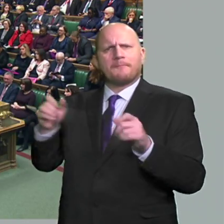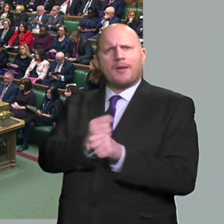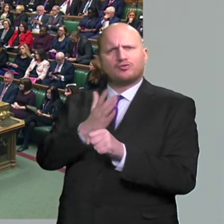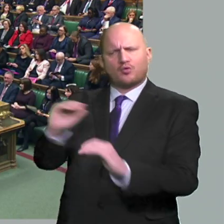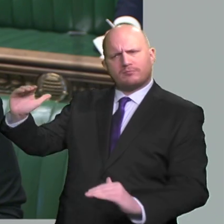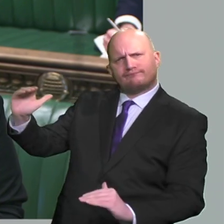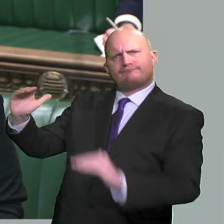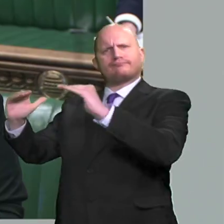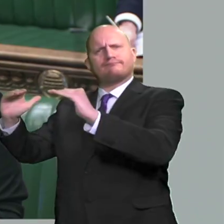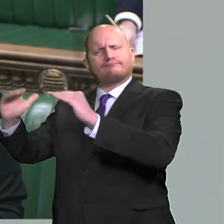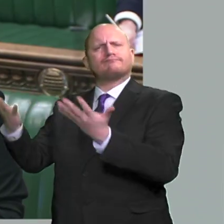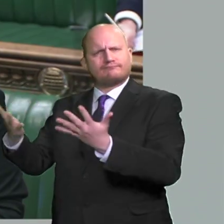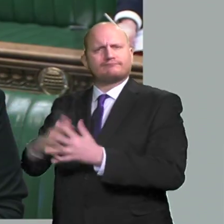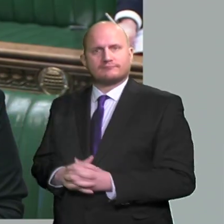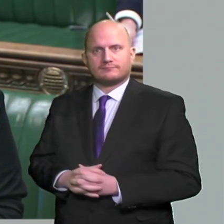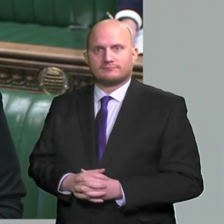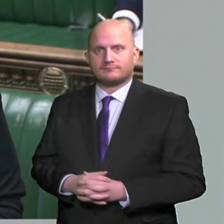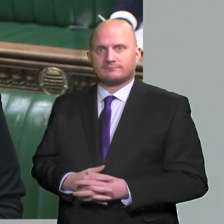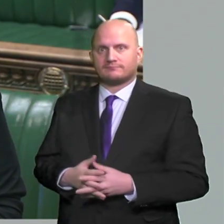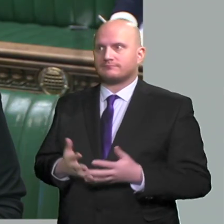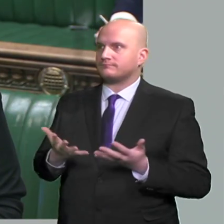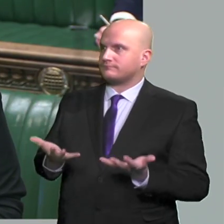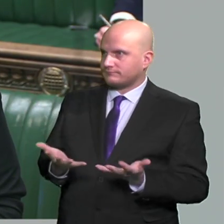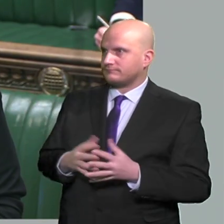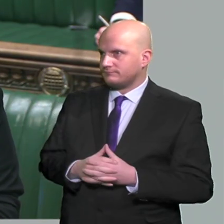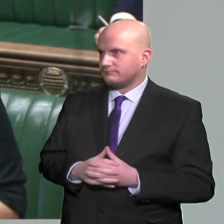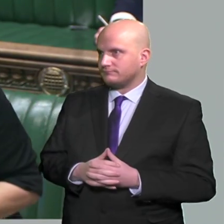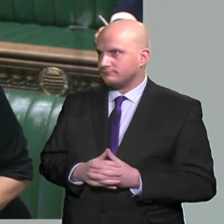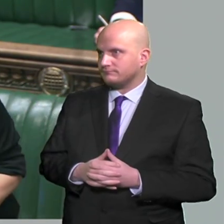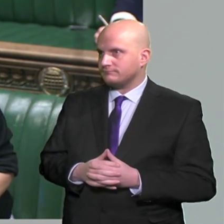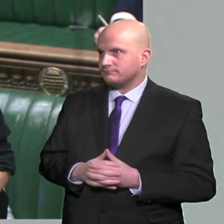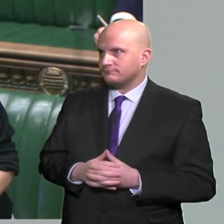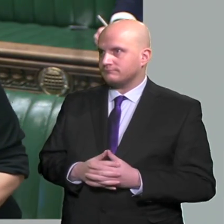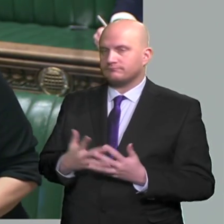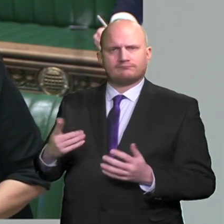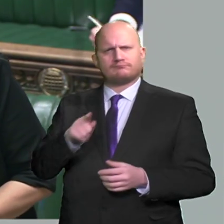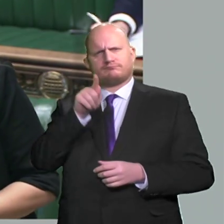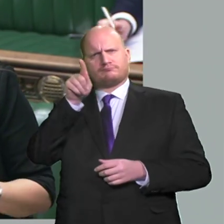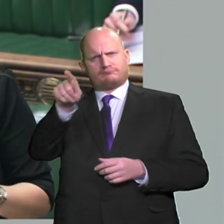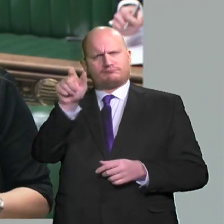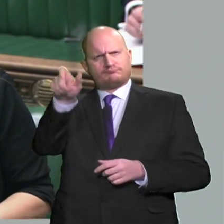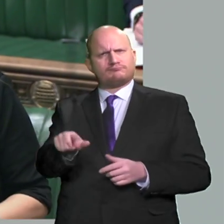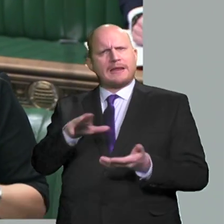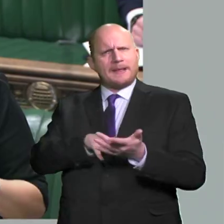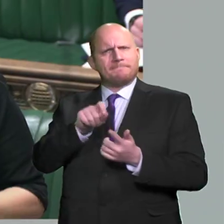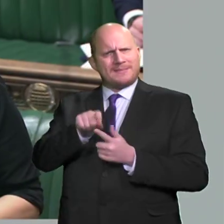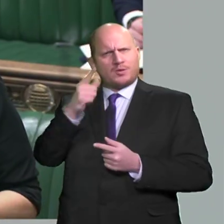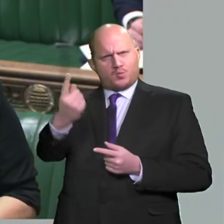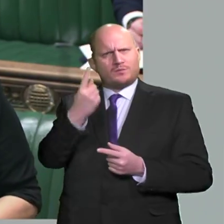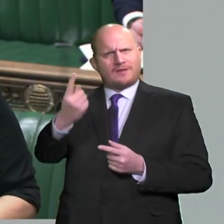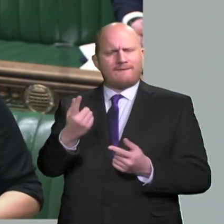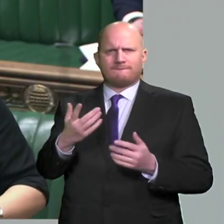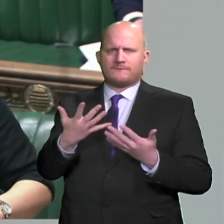As an MP who has won an award for focusing on disadvantaged groups, there is no doubt that she has interest in this area.